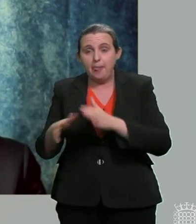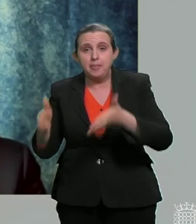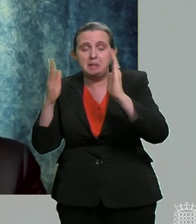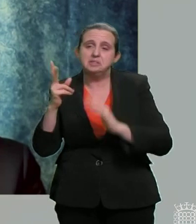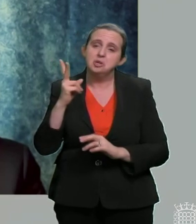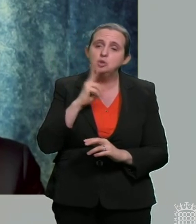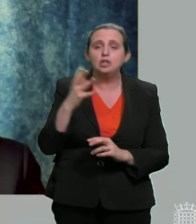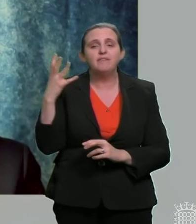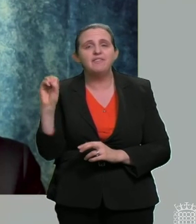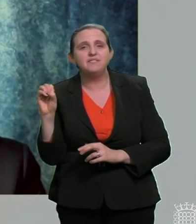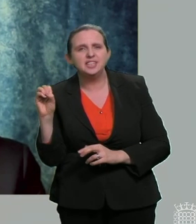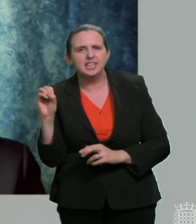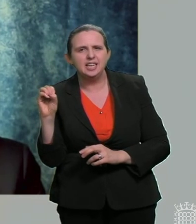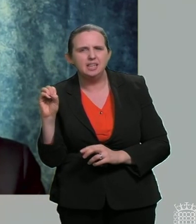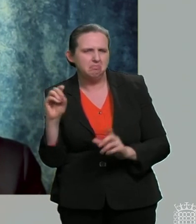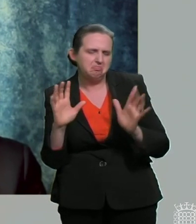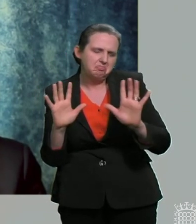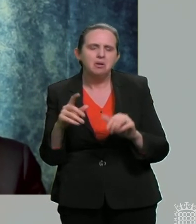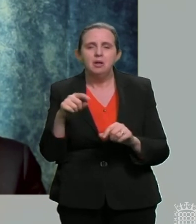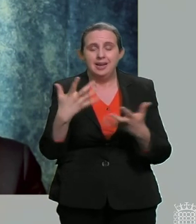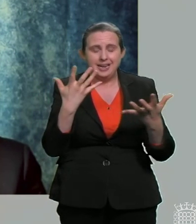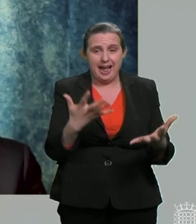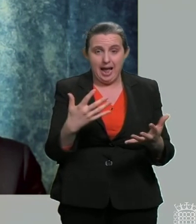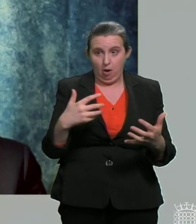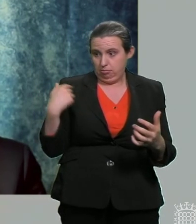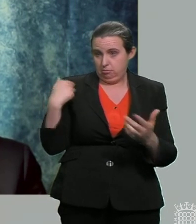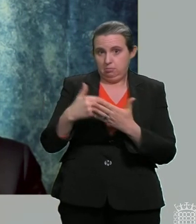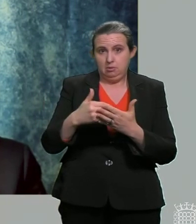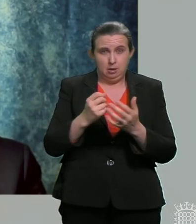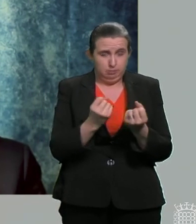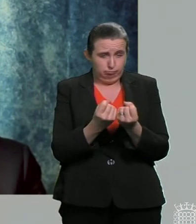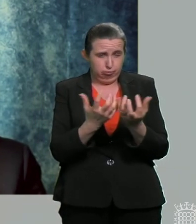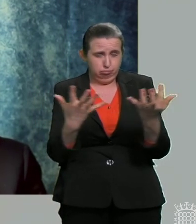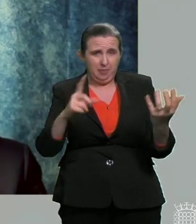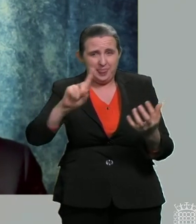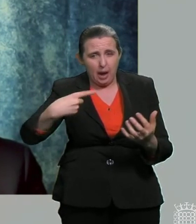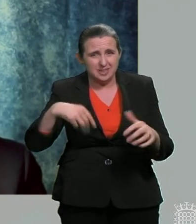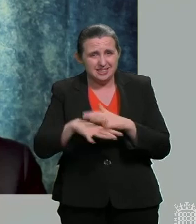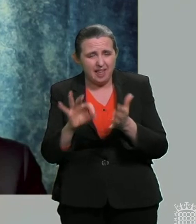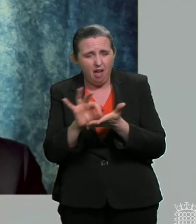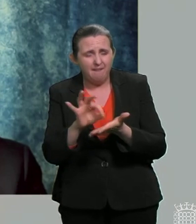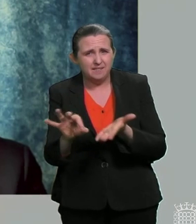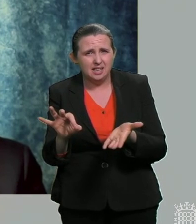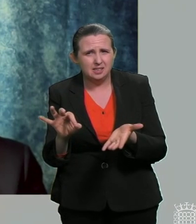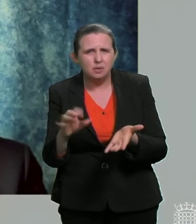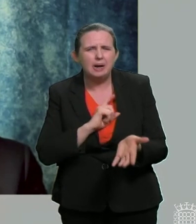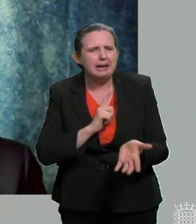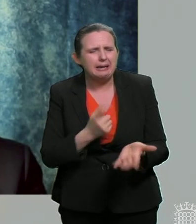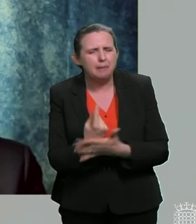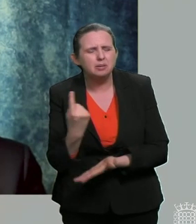Yesterday, 90 people were sent home following the latest outbreak of coronavirus just before the weekend.